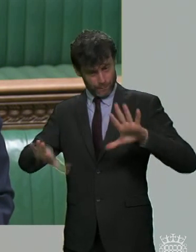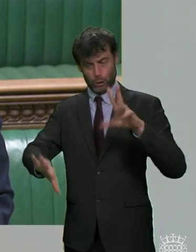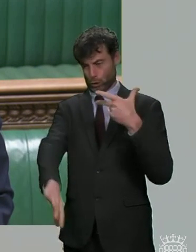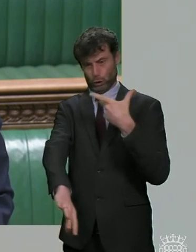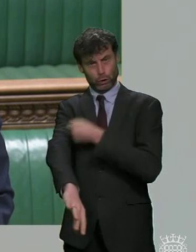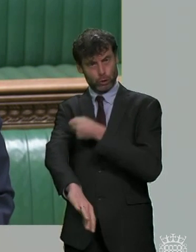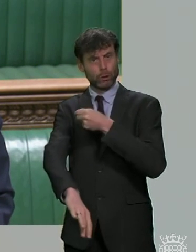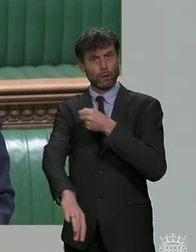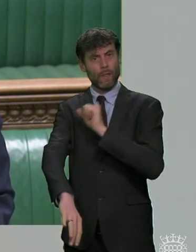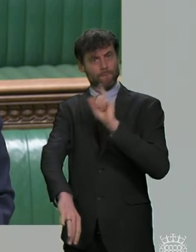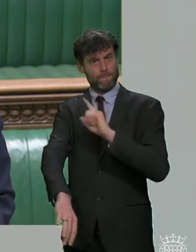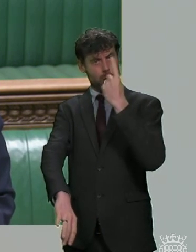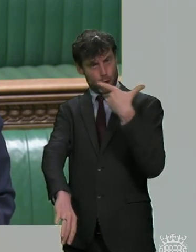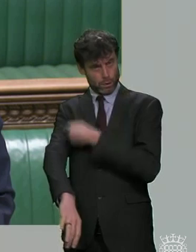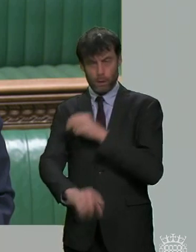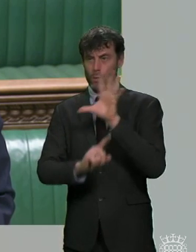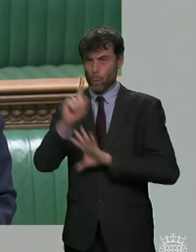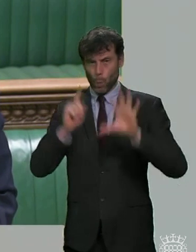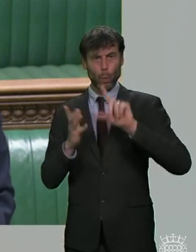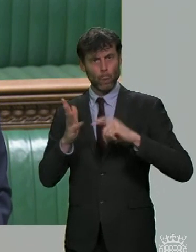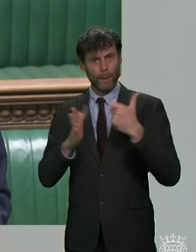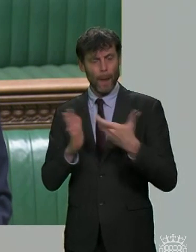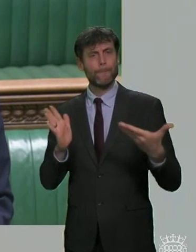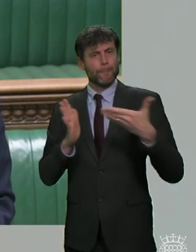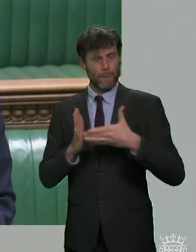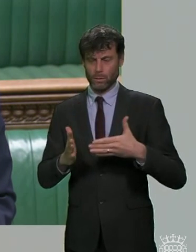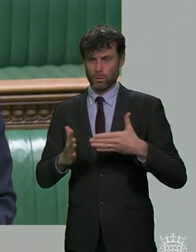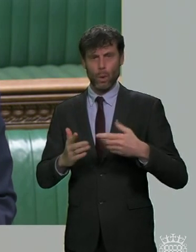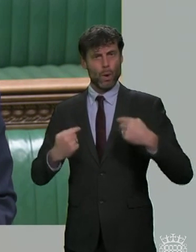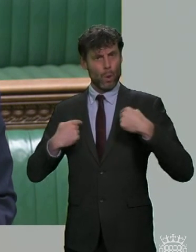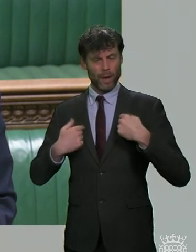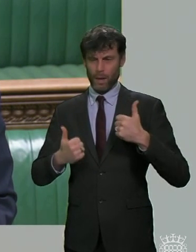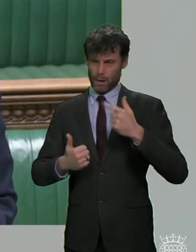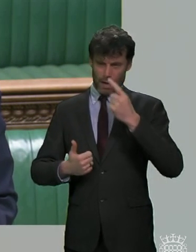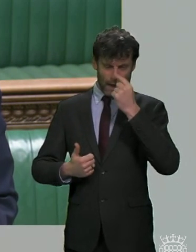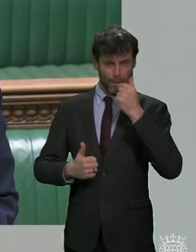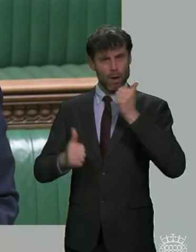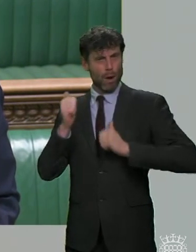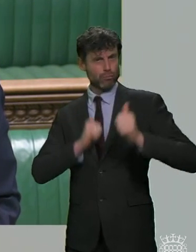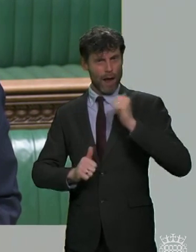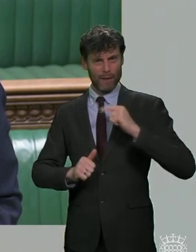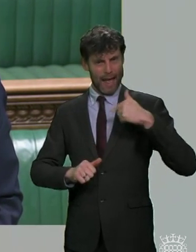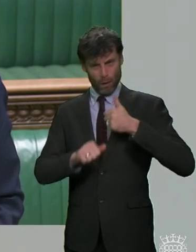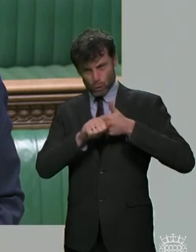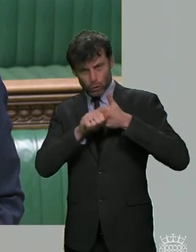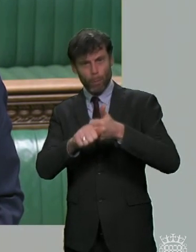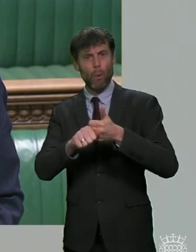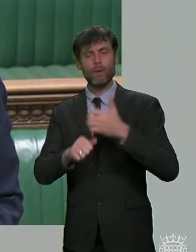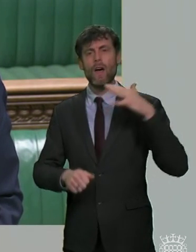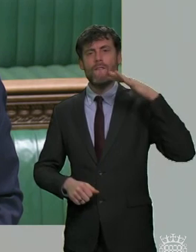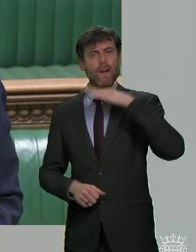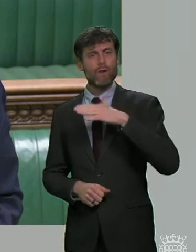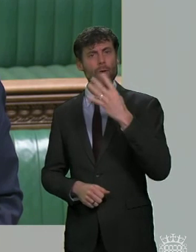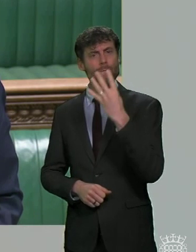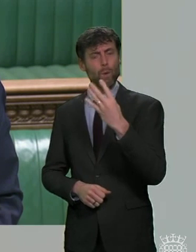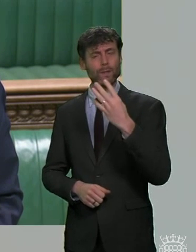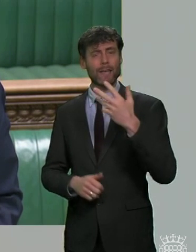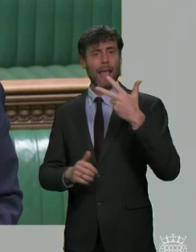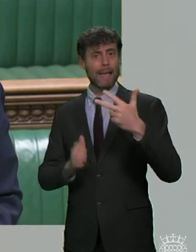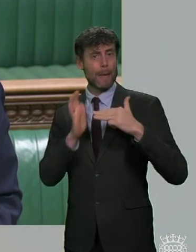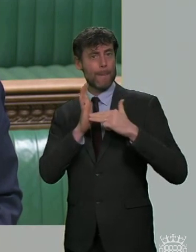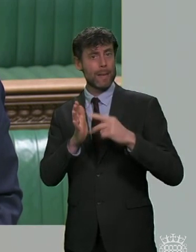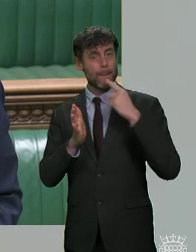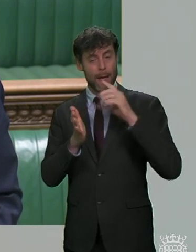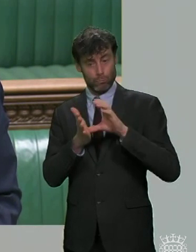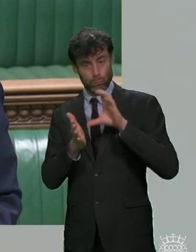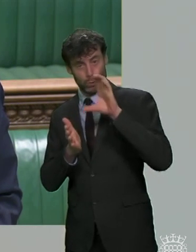We can also be proud of the support the UK has given to the international covid response, including the £548 million we have donated to COVAX.